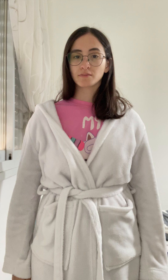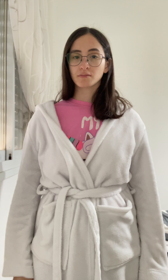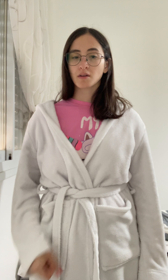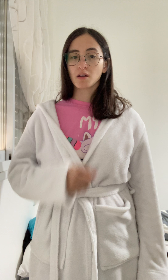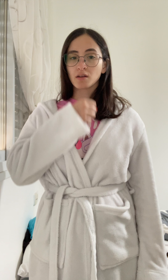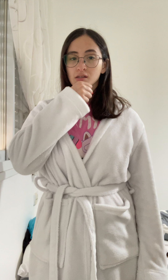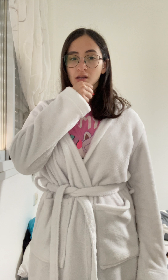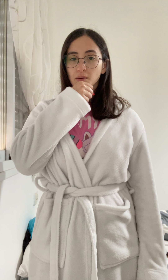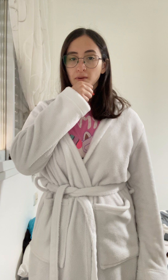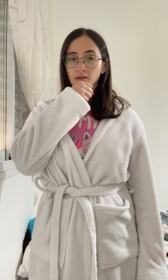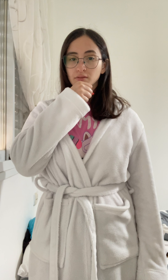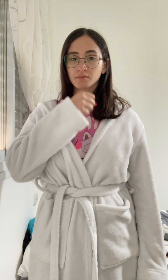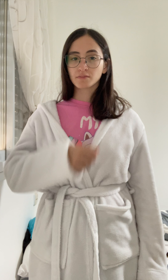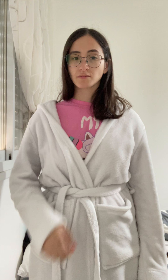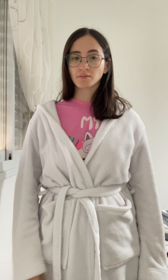סבא